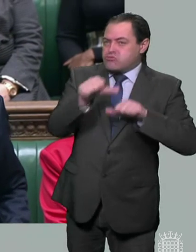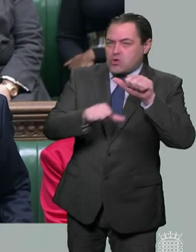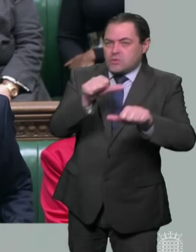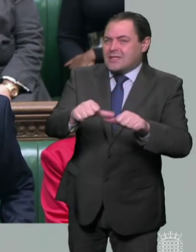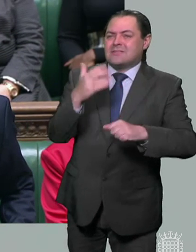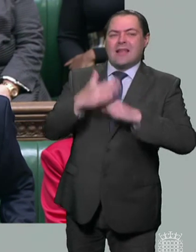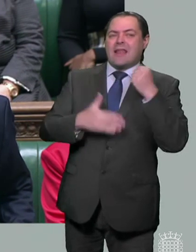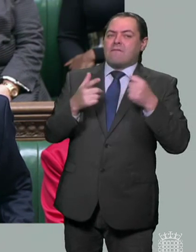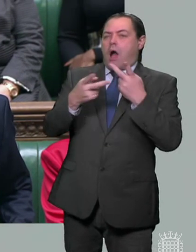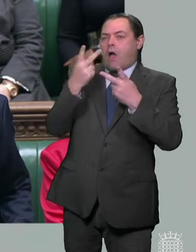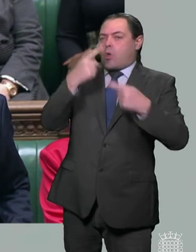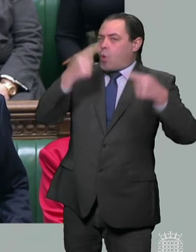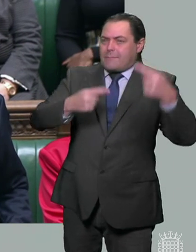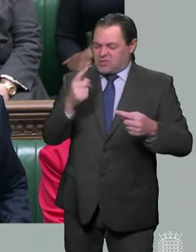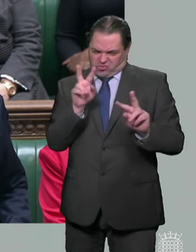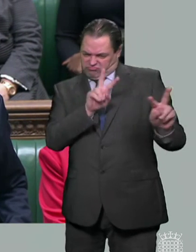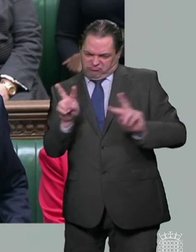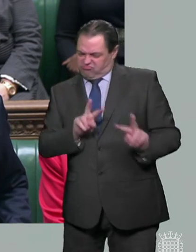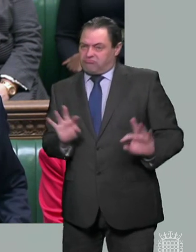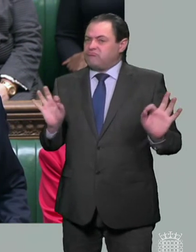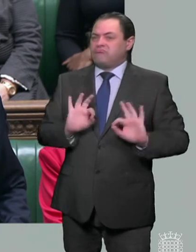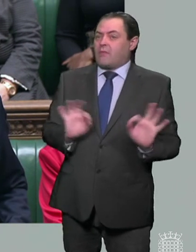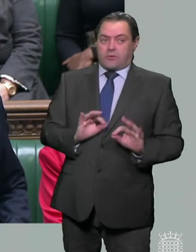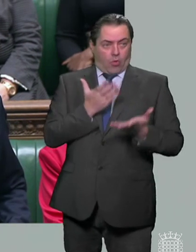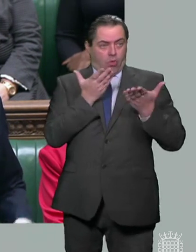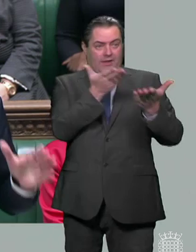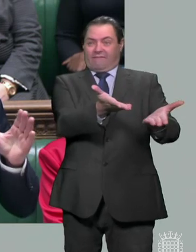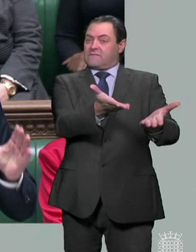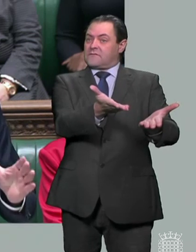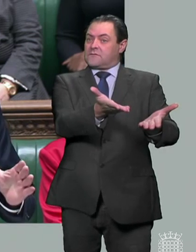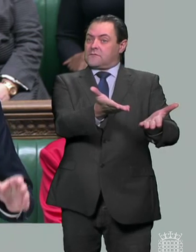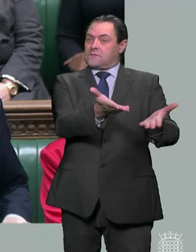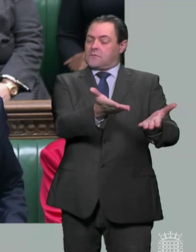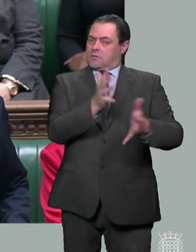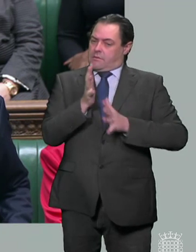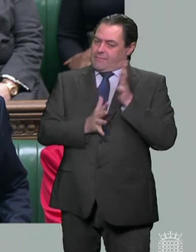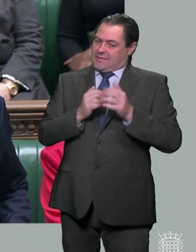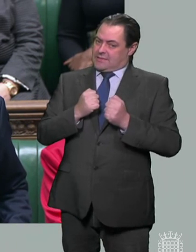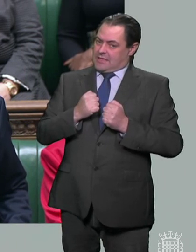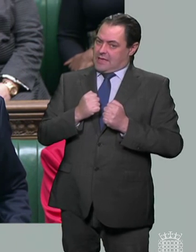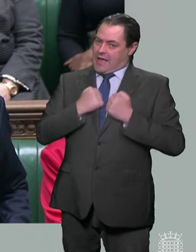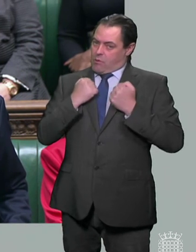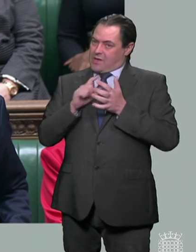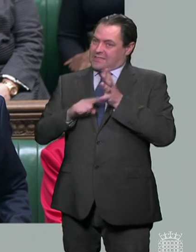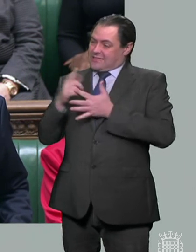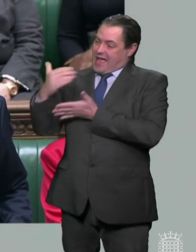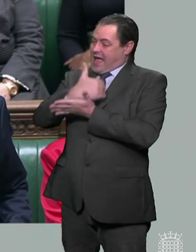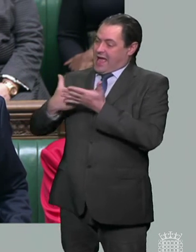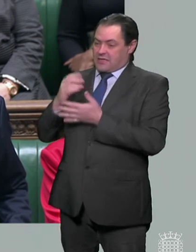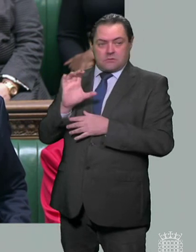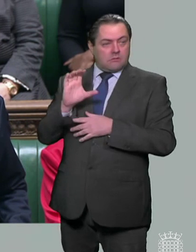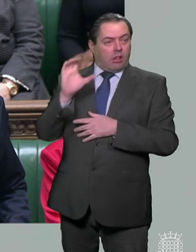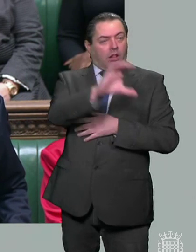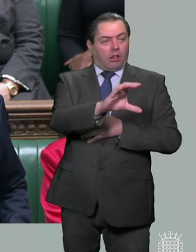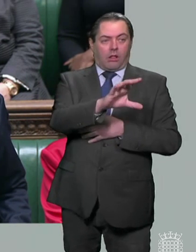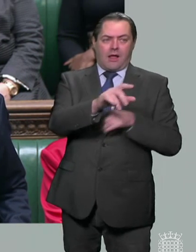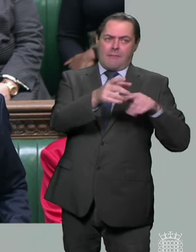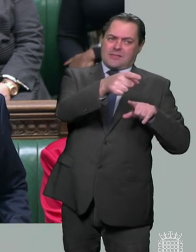Against that backdrop, the public are concerned that taxpayers’ money may have been influenced by paid lobbying.